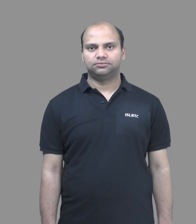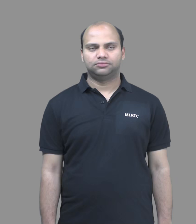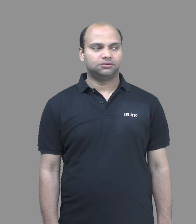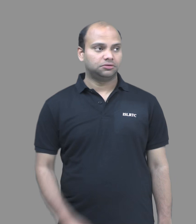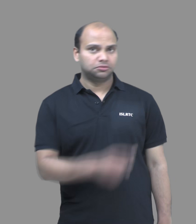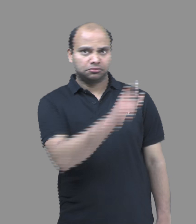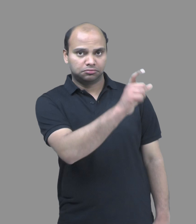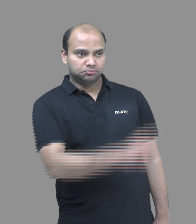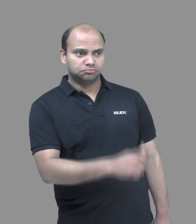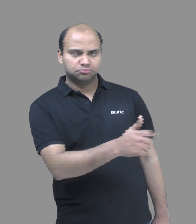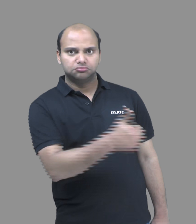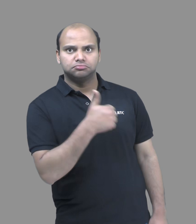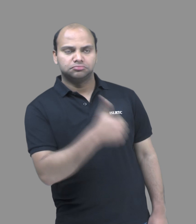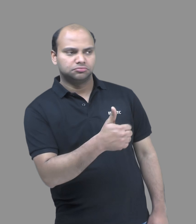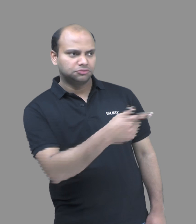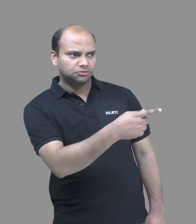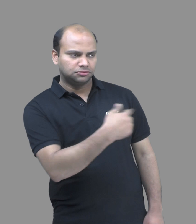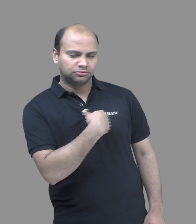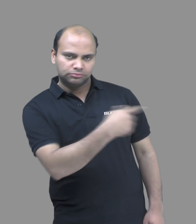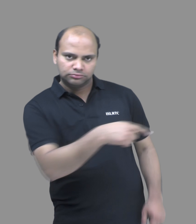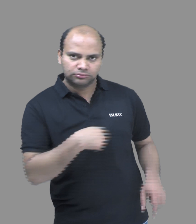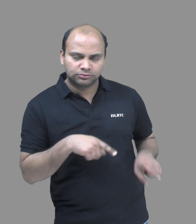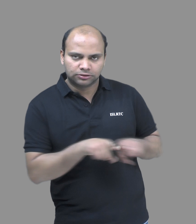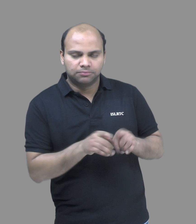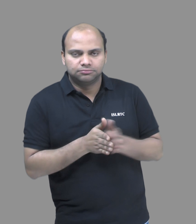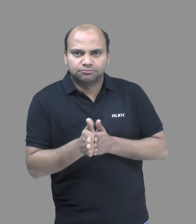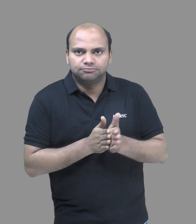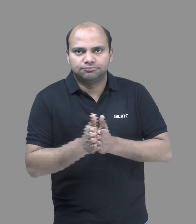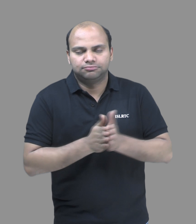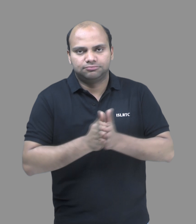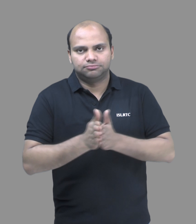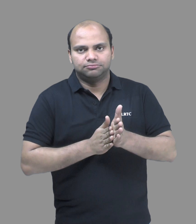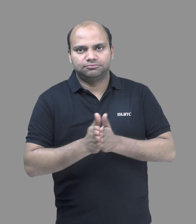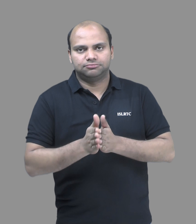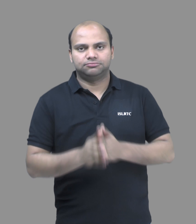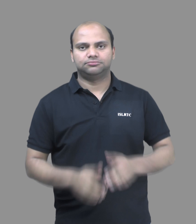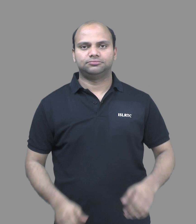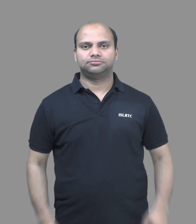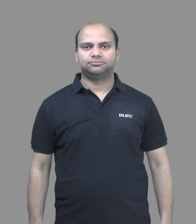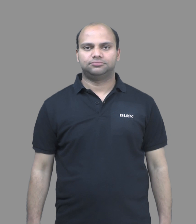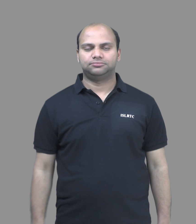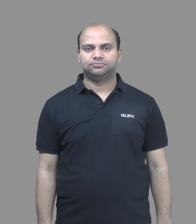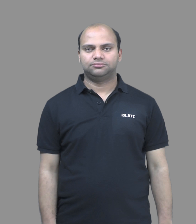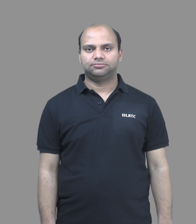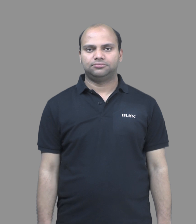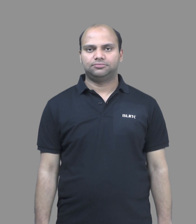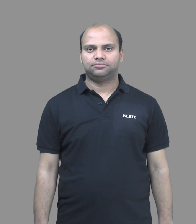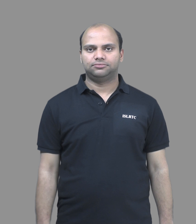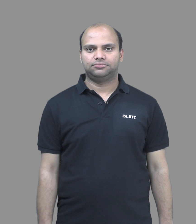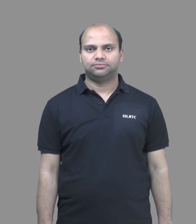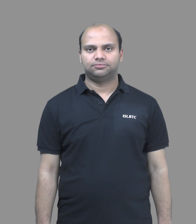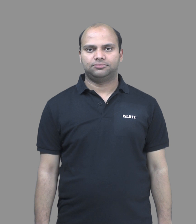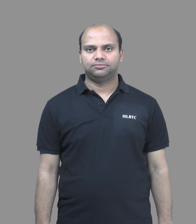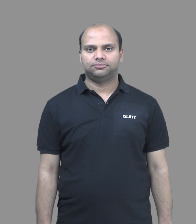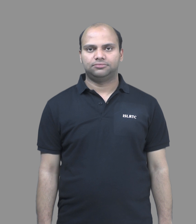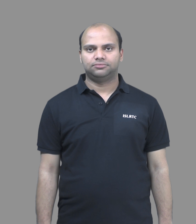Inspire